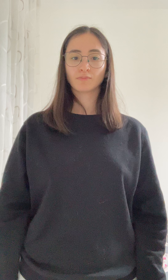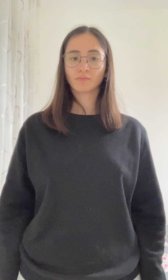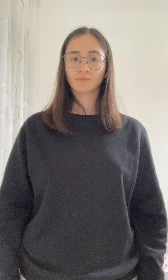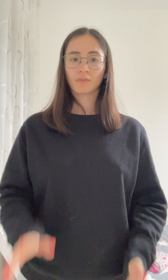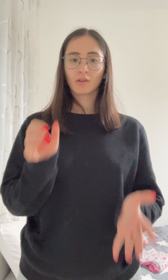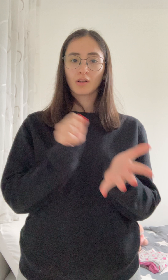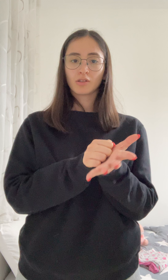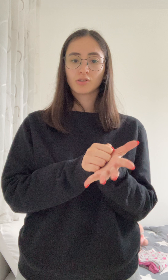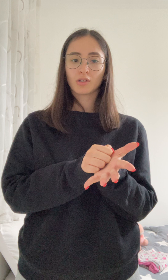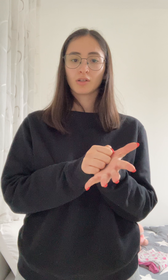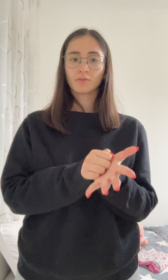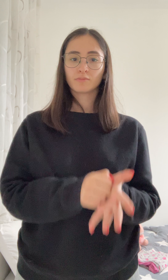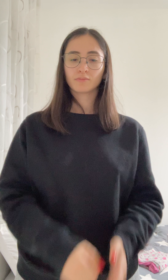לשלם